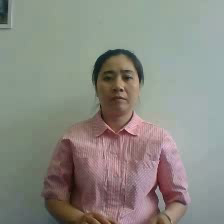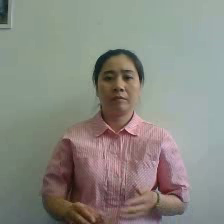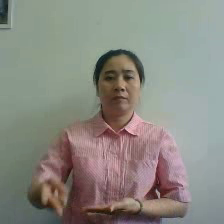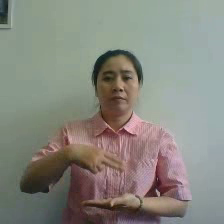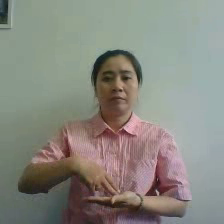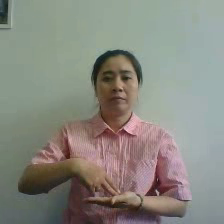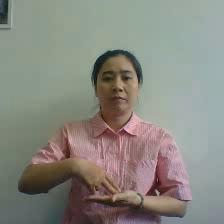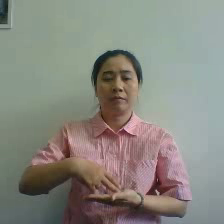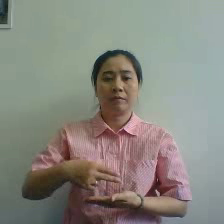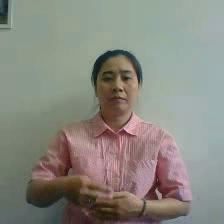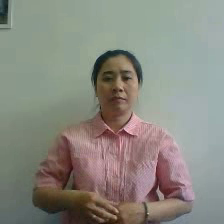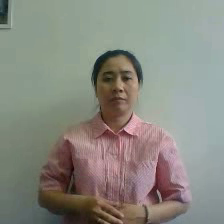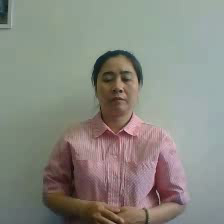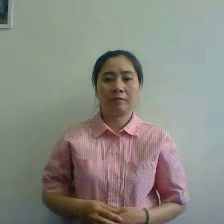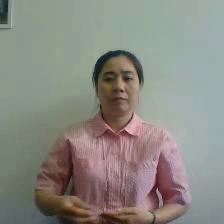Thức ăn